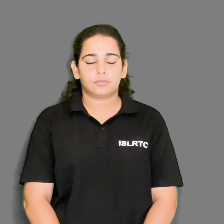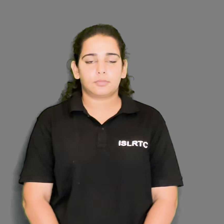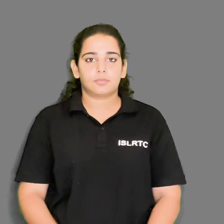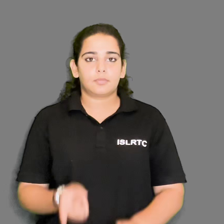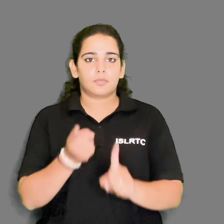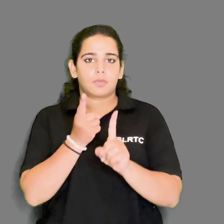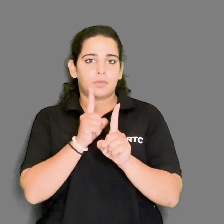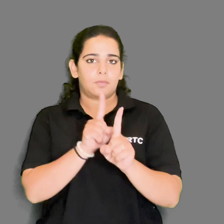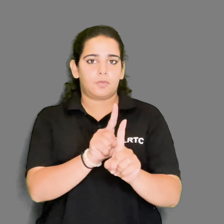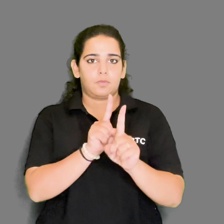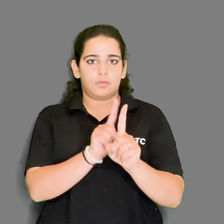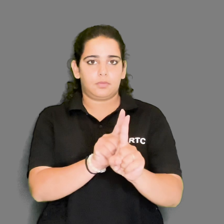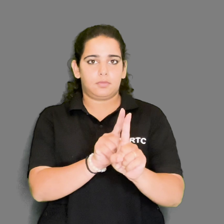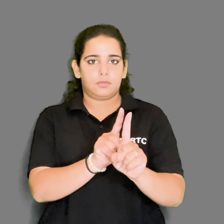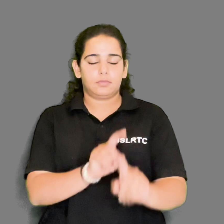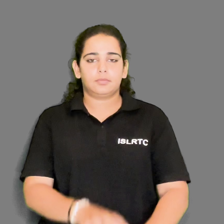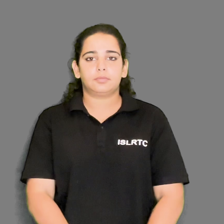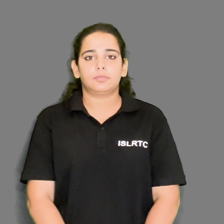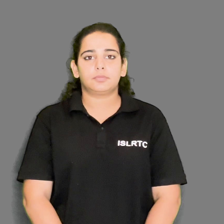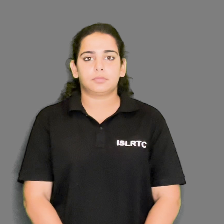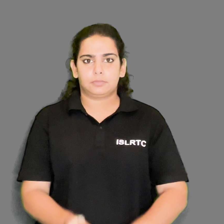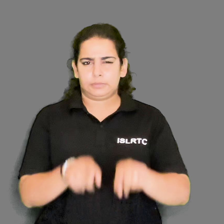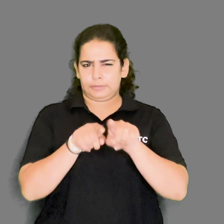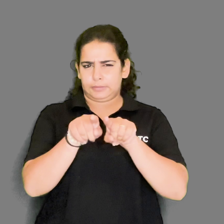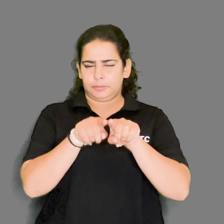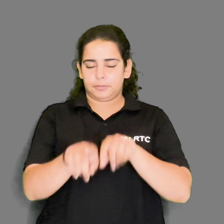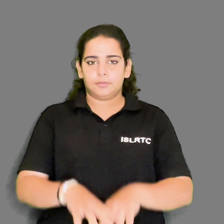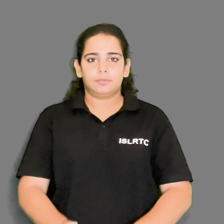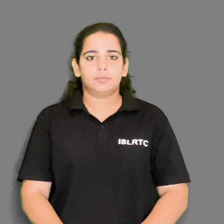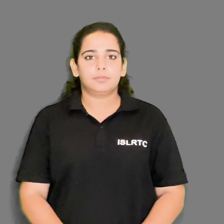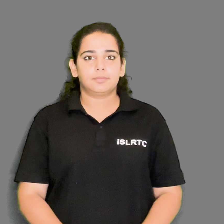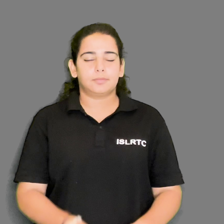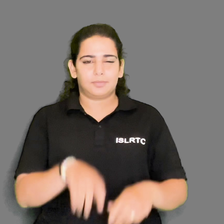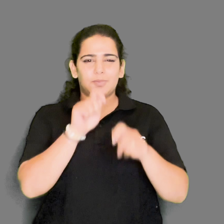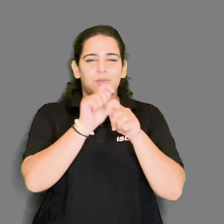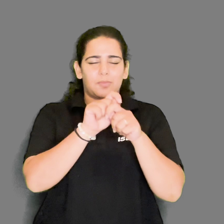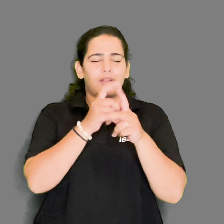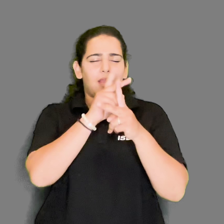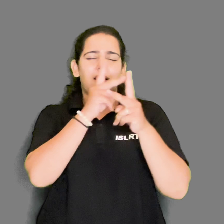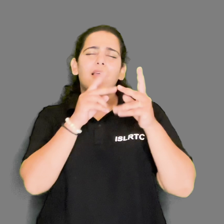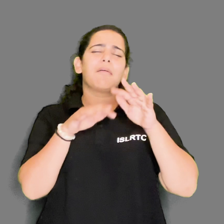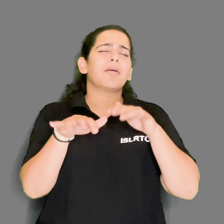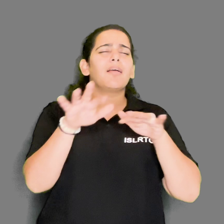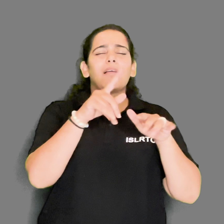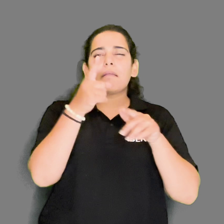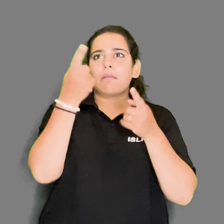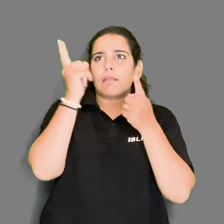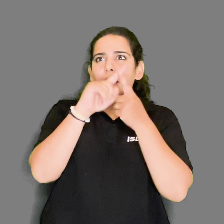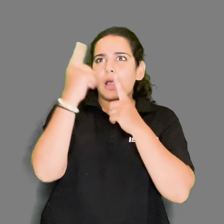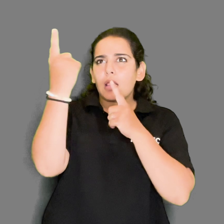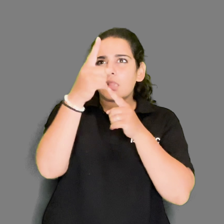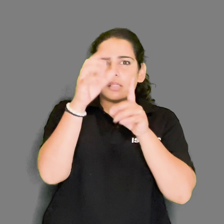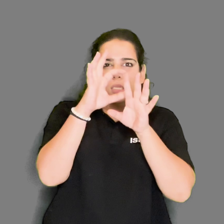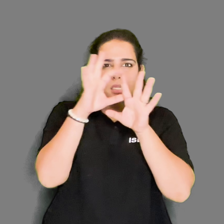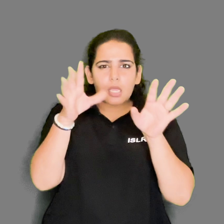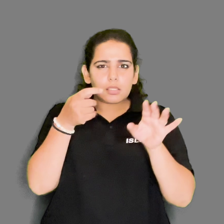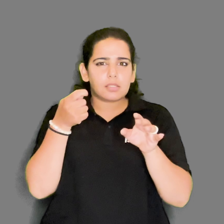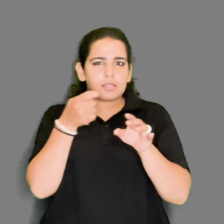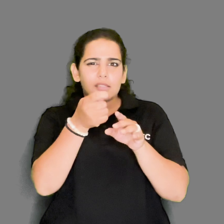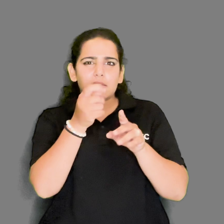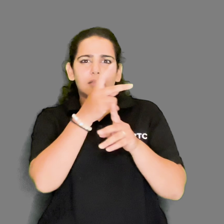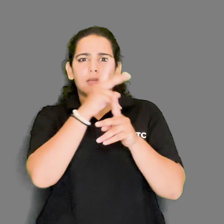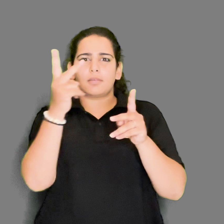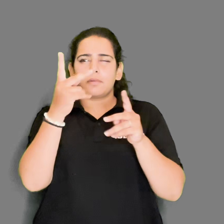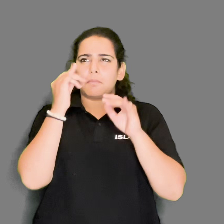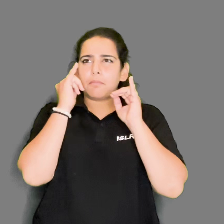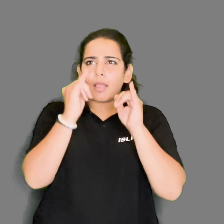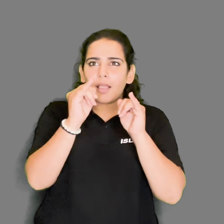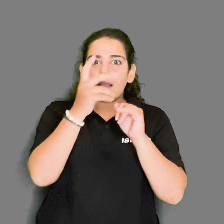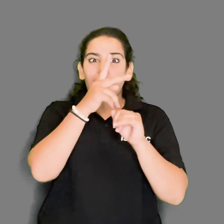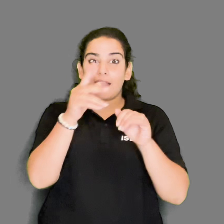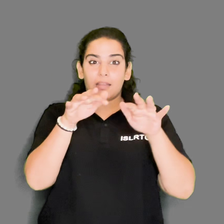Monitoring the act of observing something and sometimes keeping a record of it